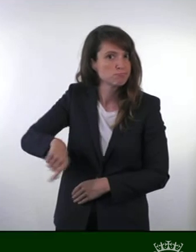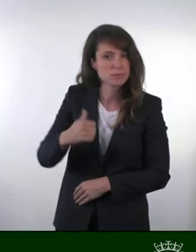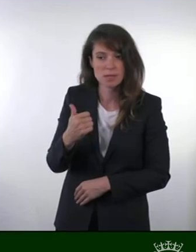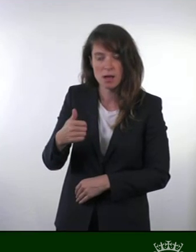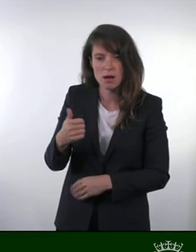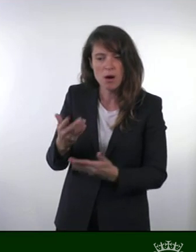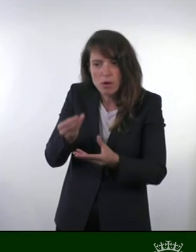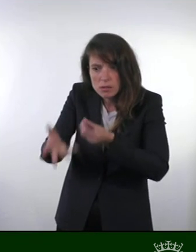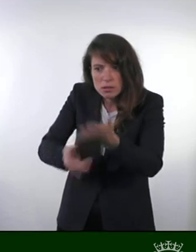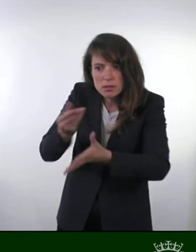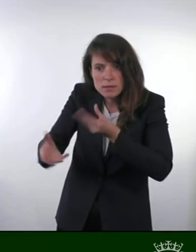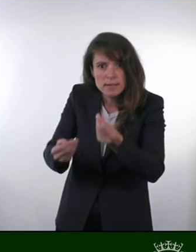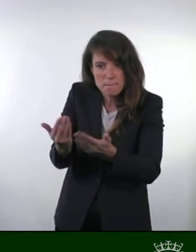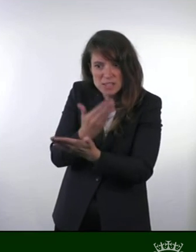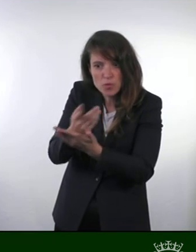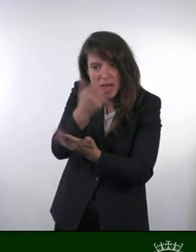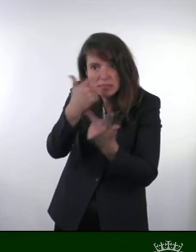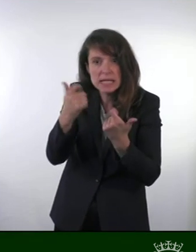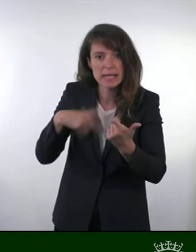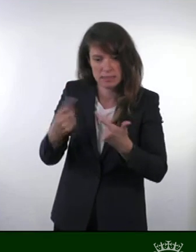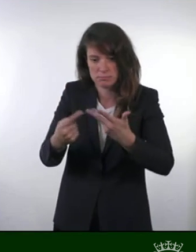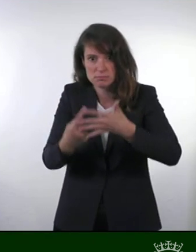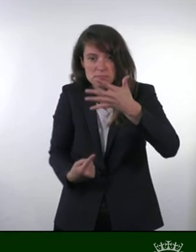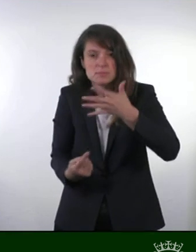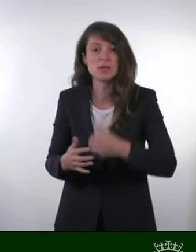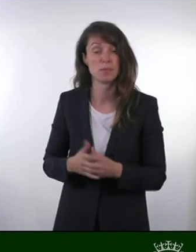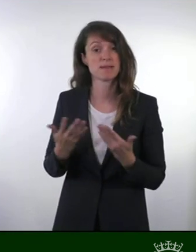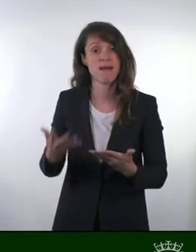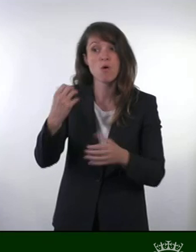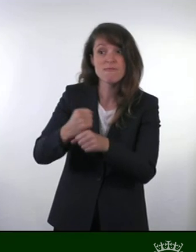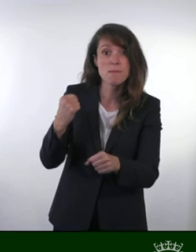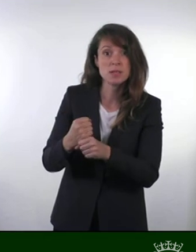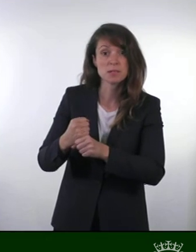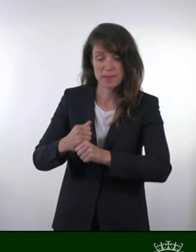But, let’s face it: we have had to act and the Government have acted.